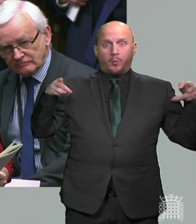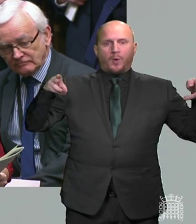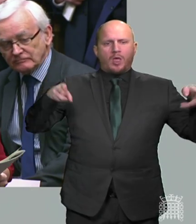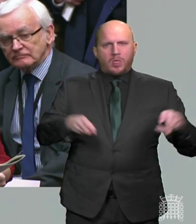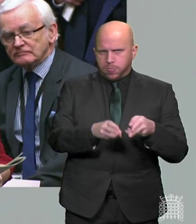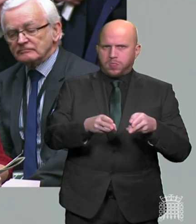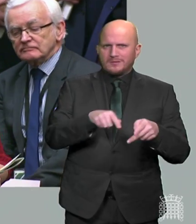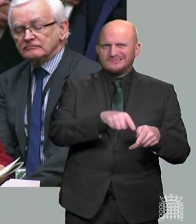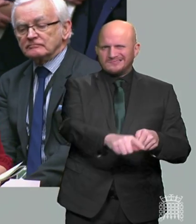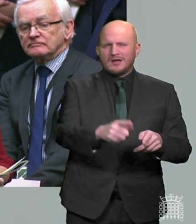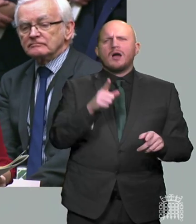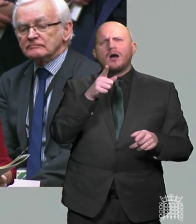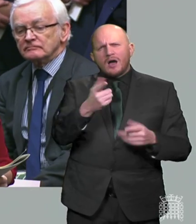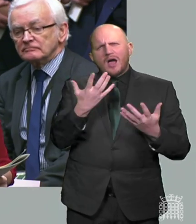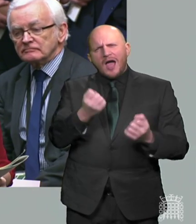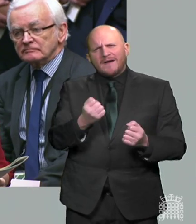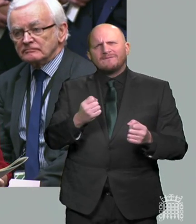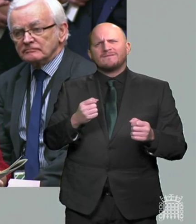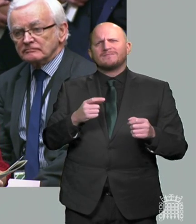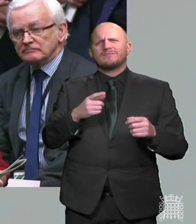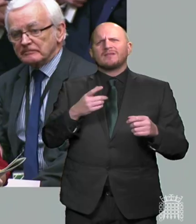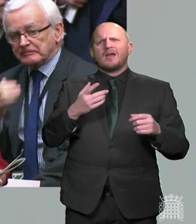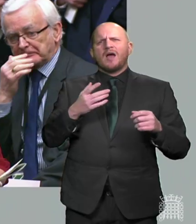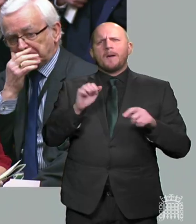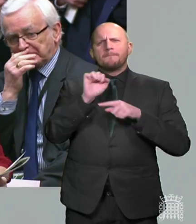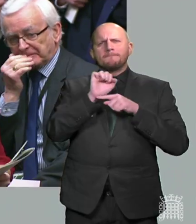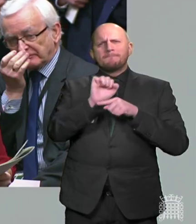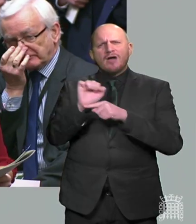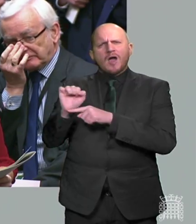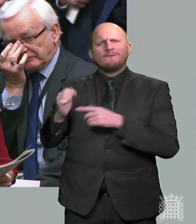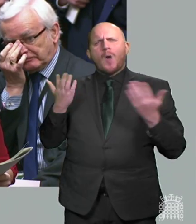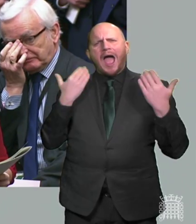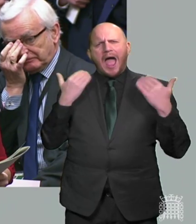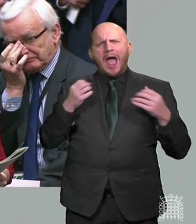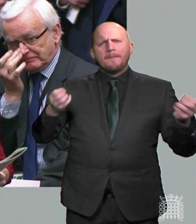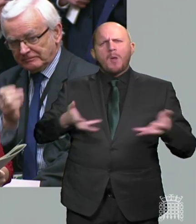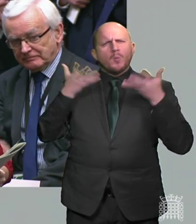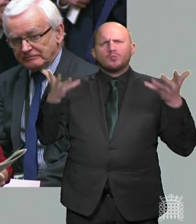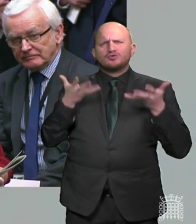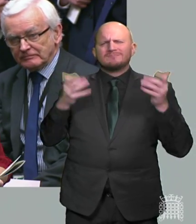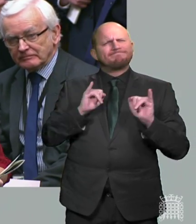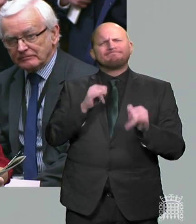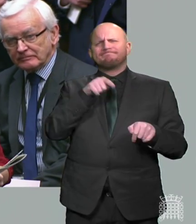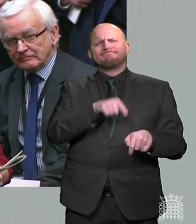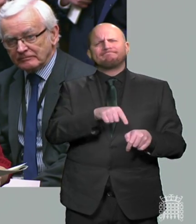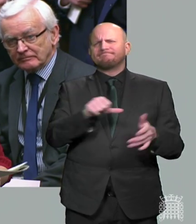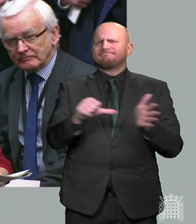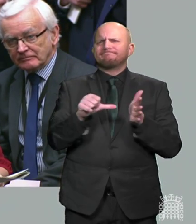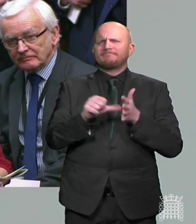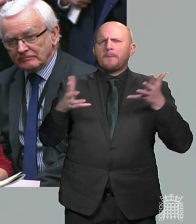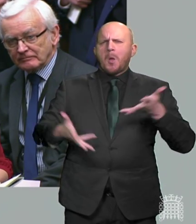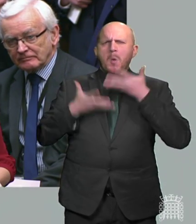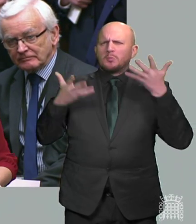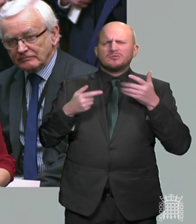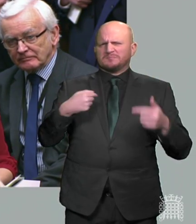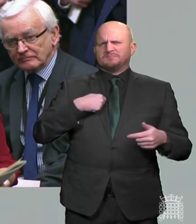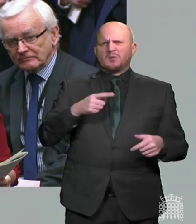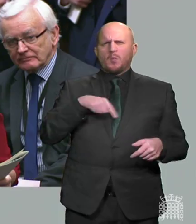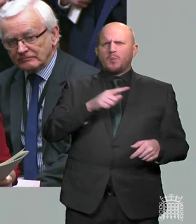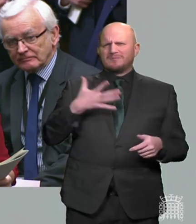Short-term sticking plasters such as putting up 9-metre-high air pollution barriers that will entrench divisions in Guildford is not acceptable to me or my constituents.